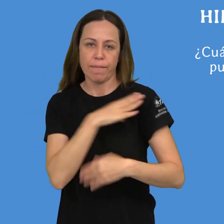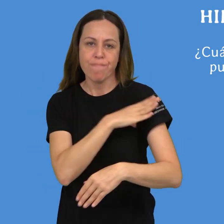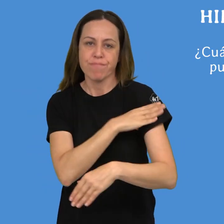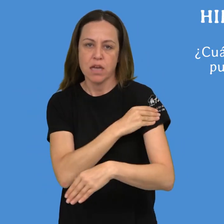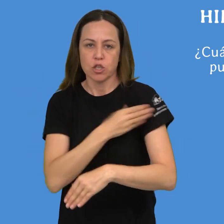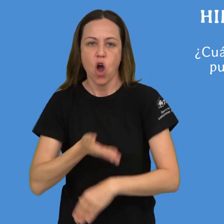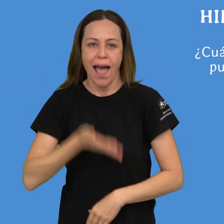tensión